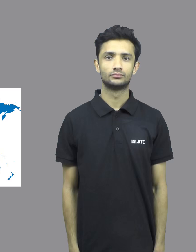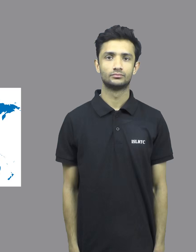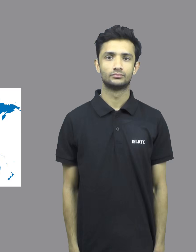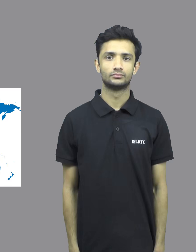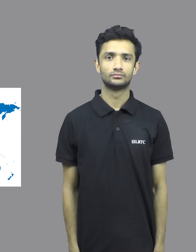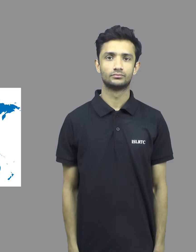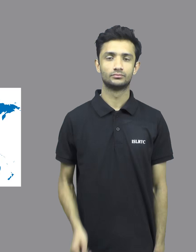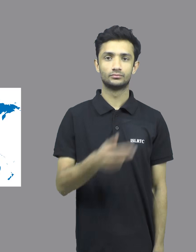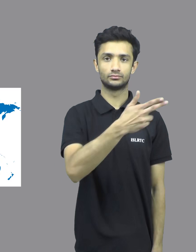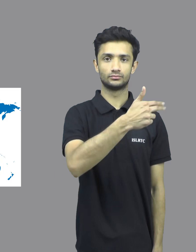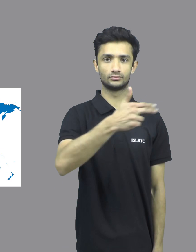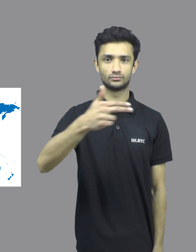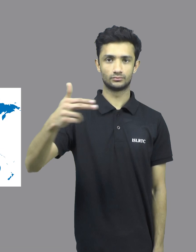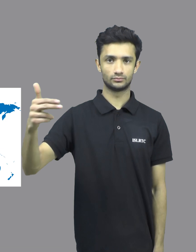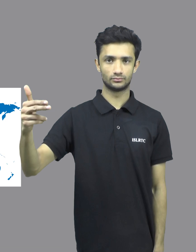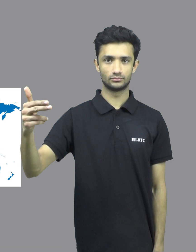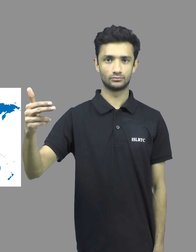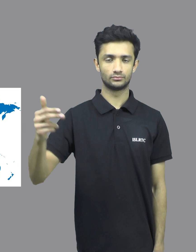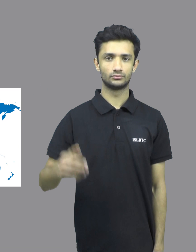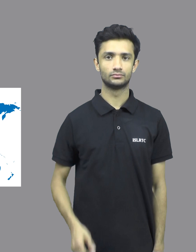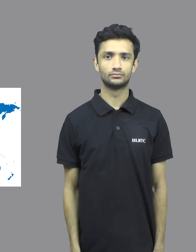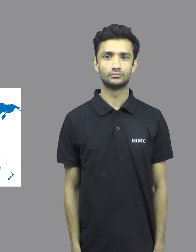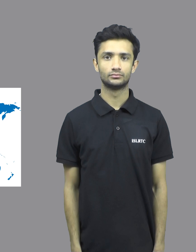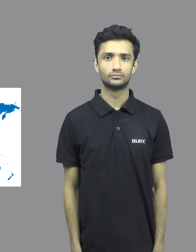Indonesia